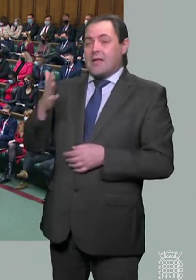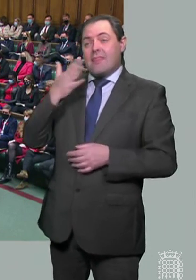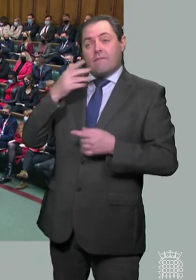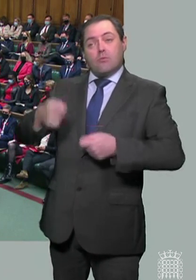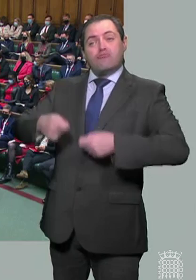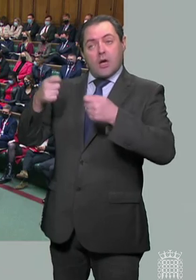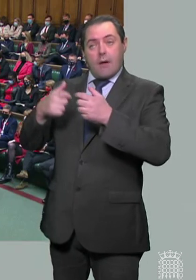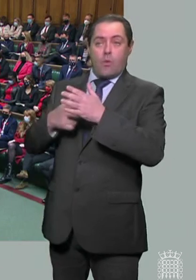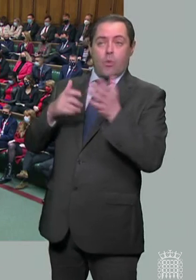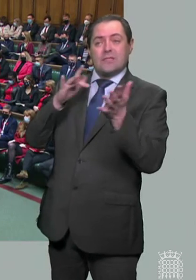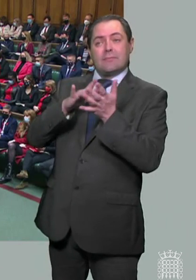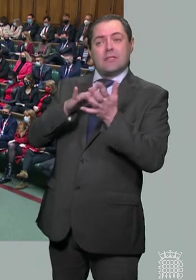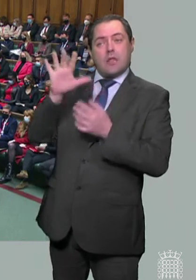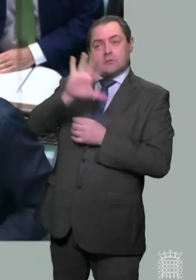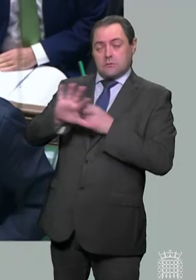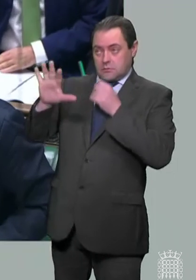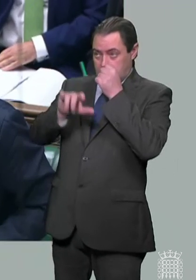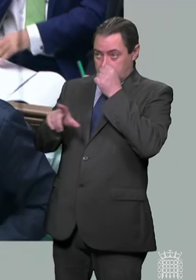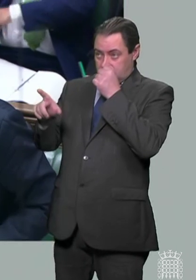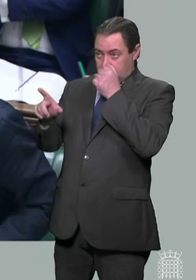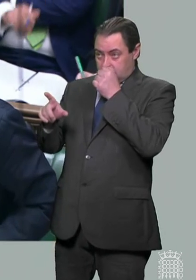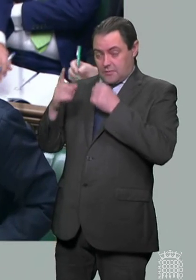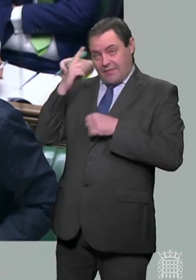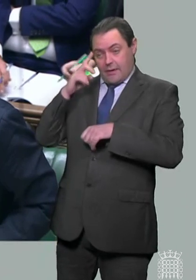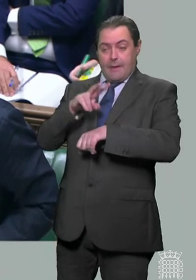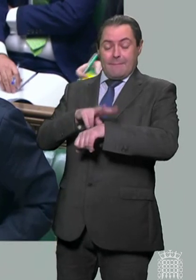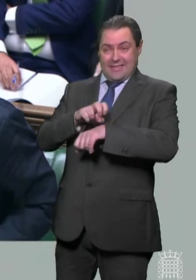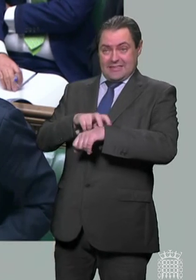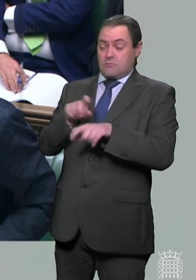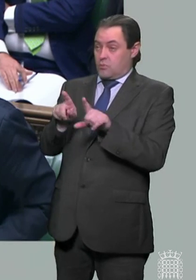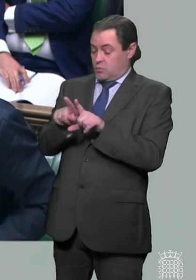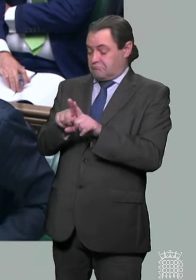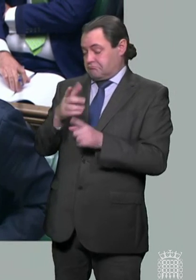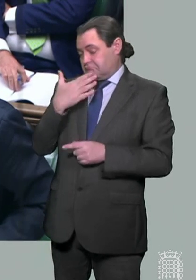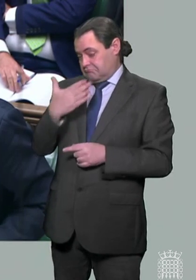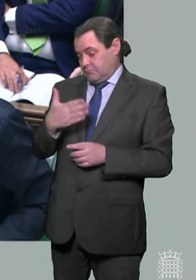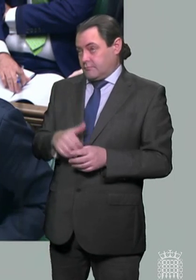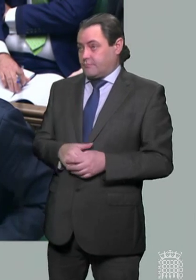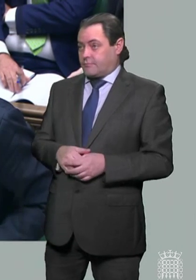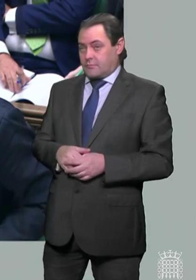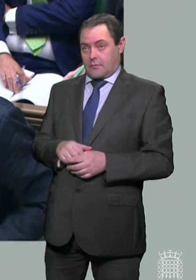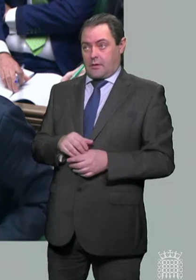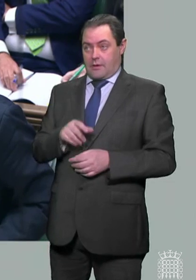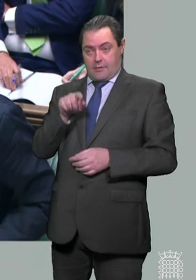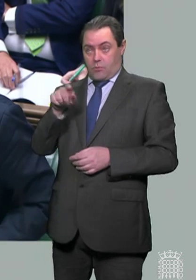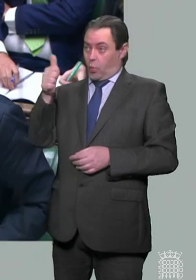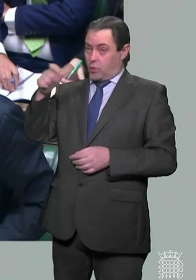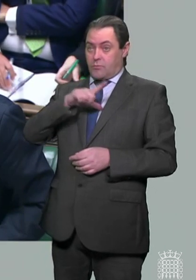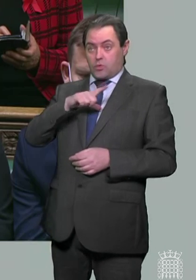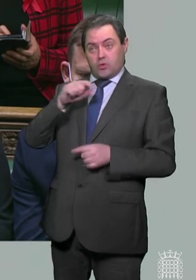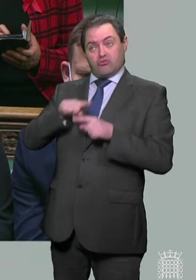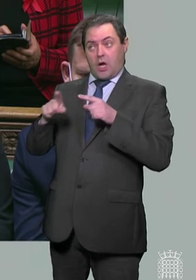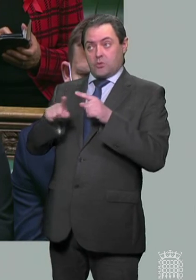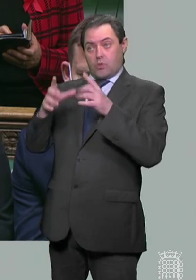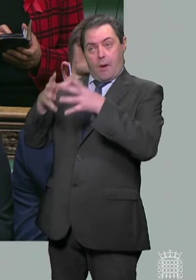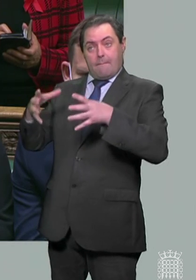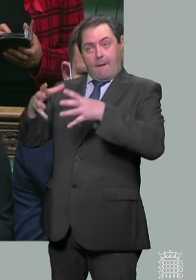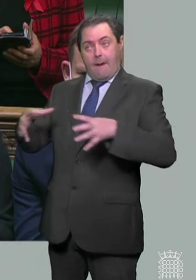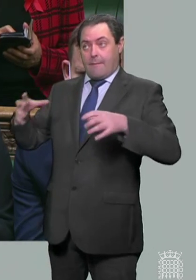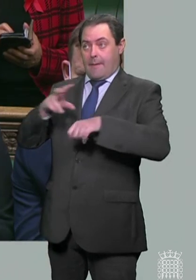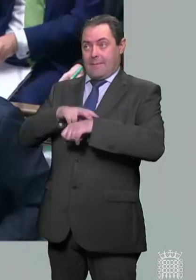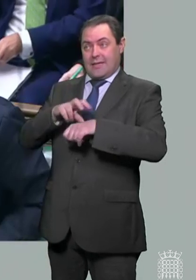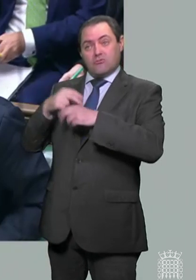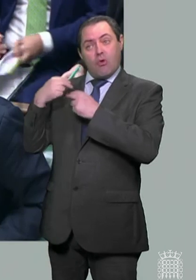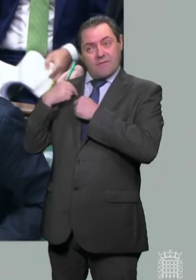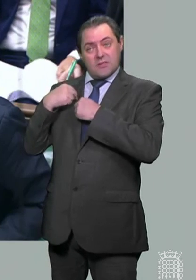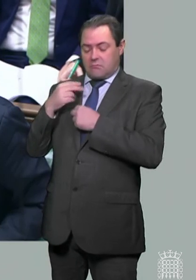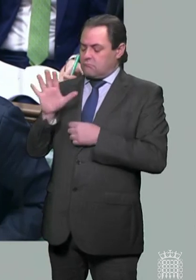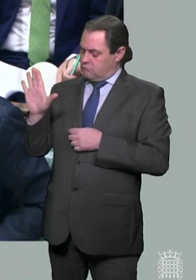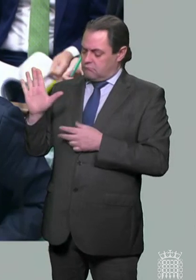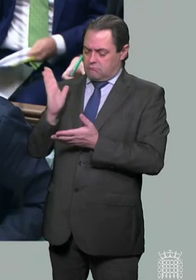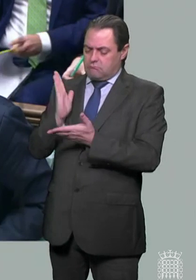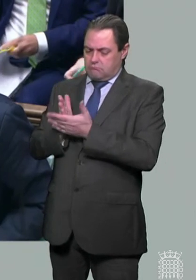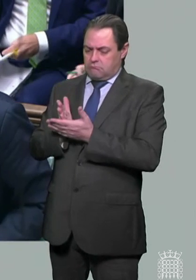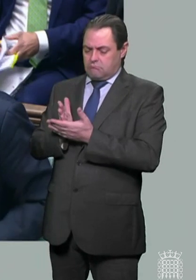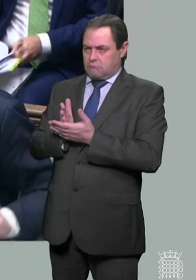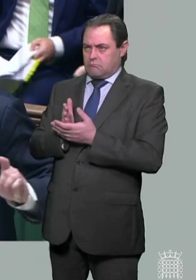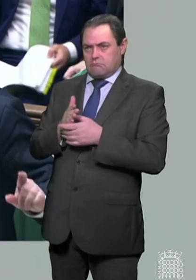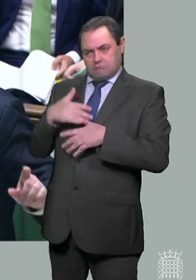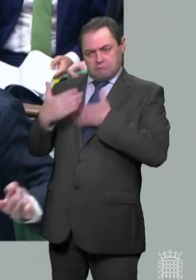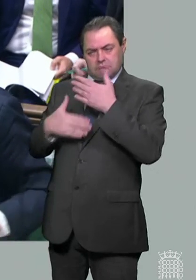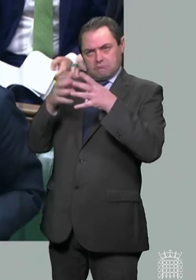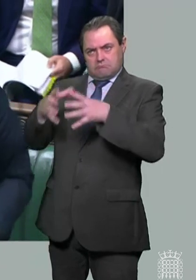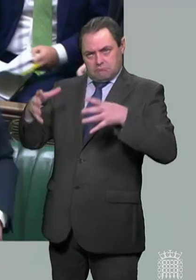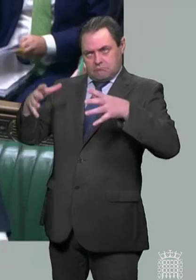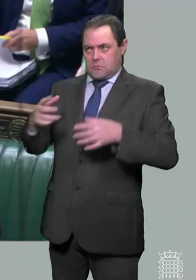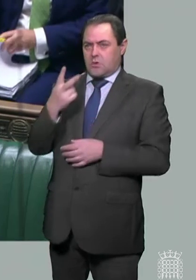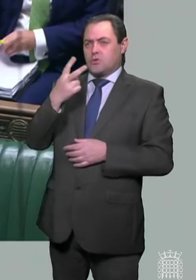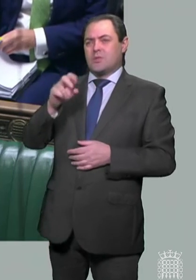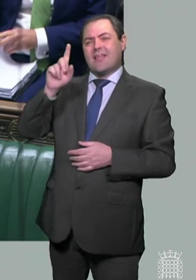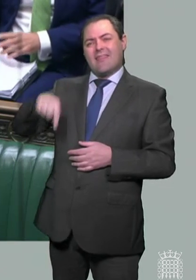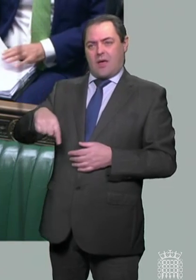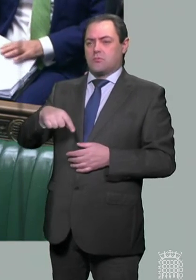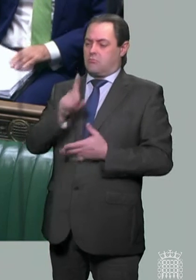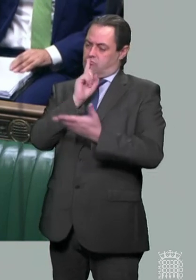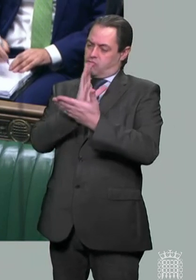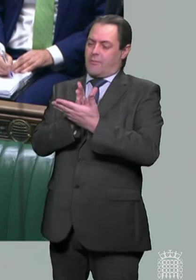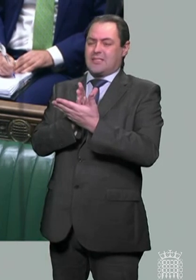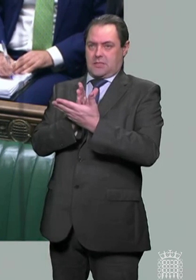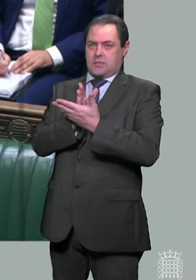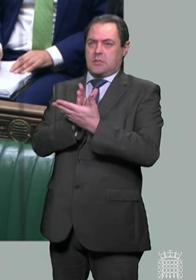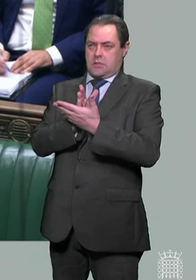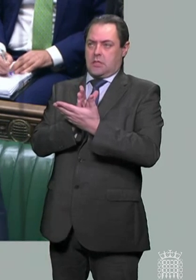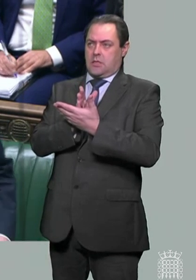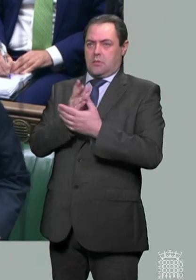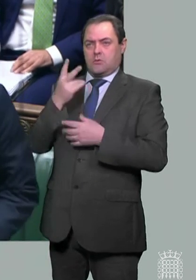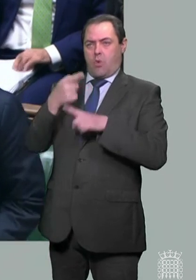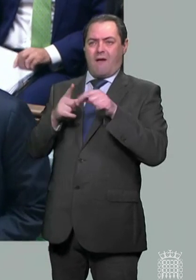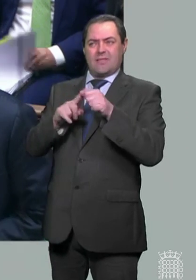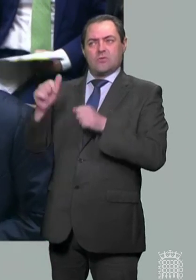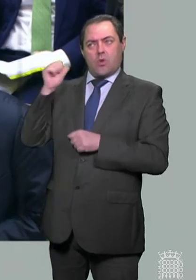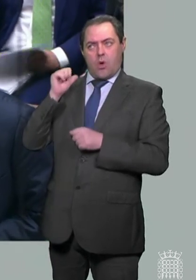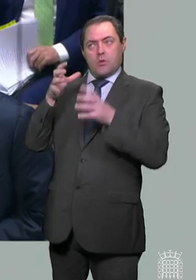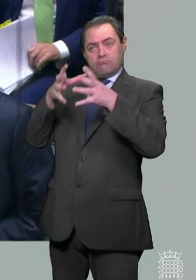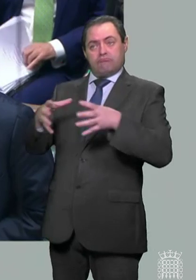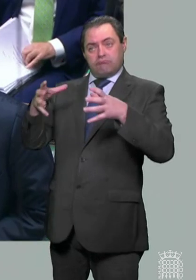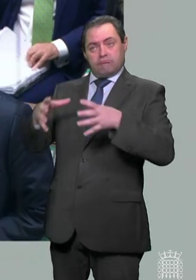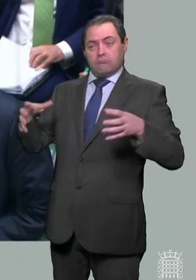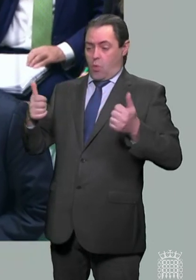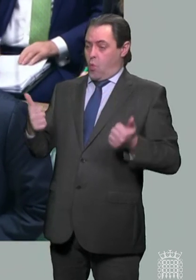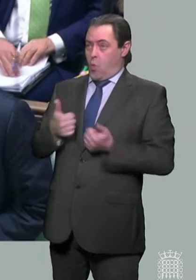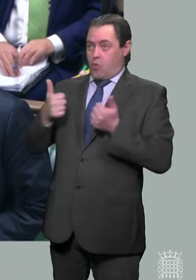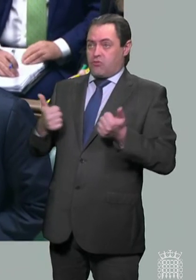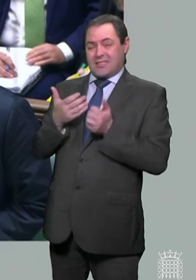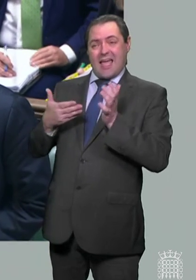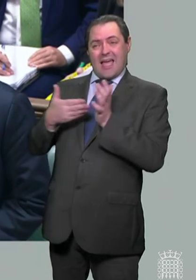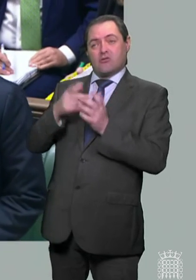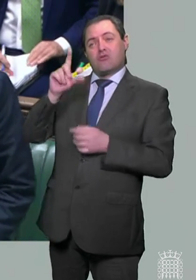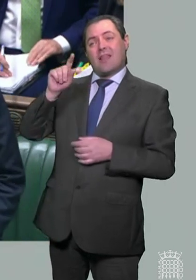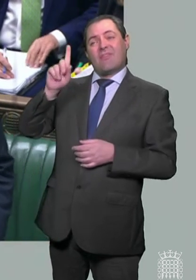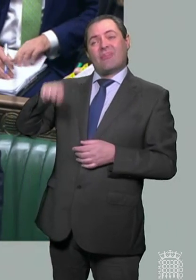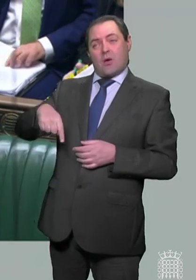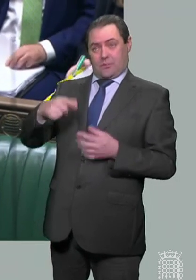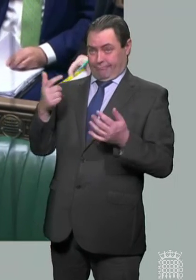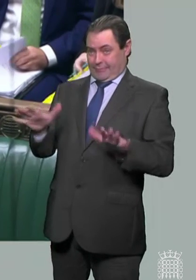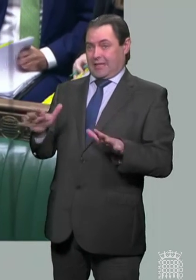I thank the police officers in the west midlands, and I thank the honourable Lady for drawing attention to what we are doing to increase the number of police officers— No, we are on track: of the 20,000 that I pledged on the steps of Downing Street two and a half years ago, we have already recruited another 11,000 .